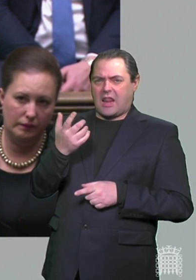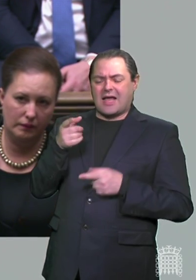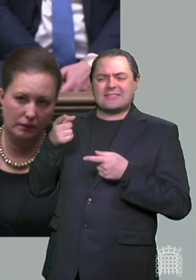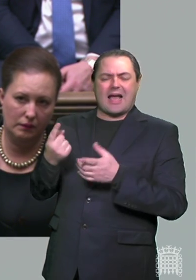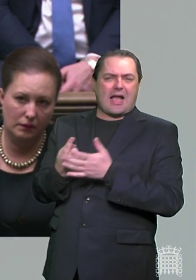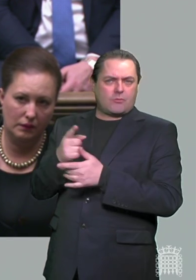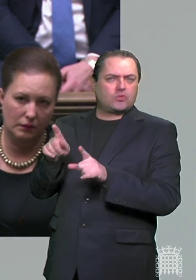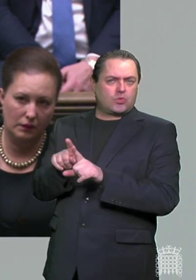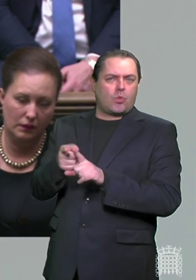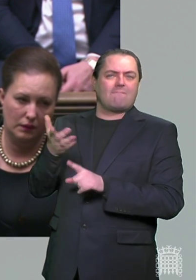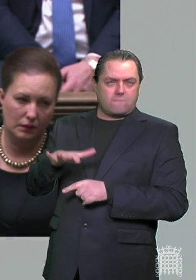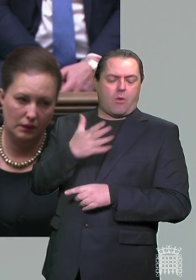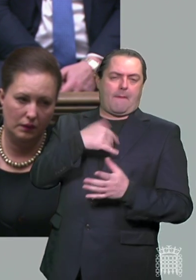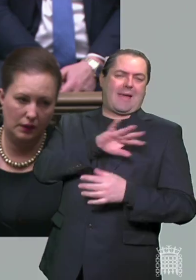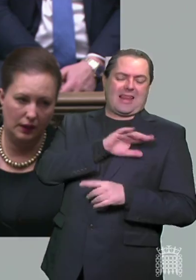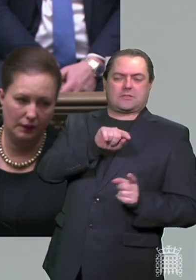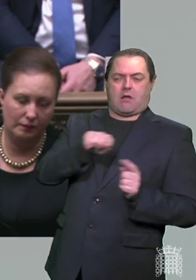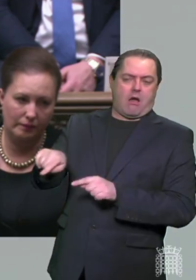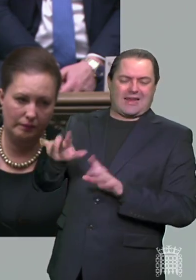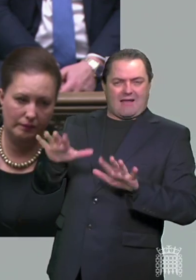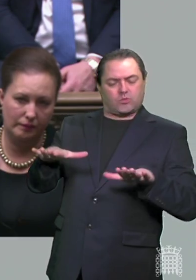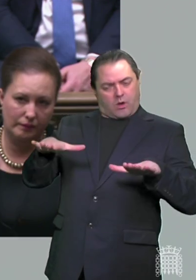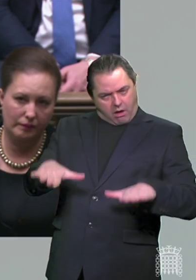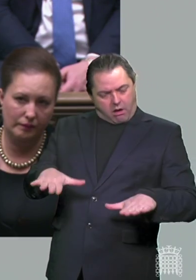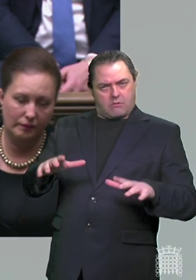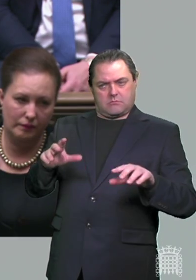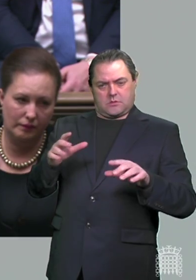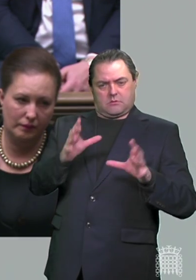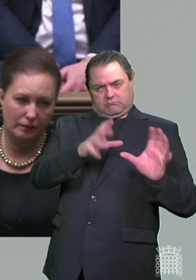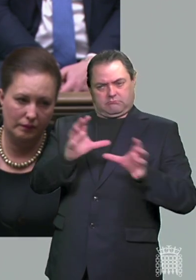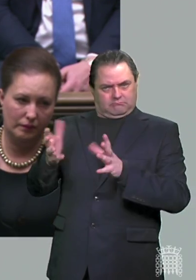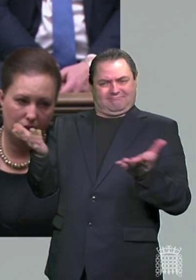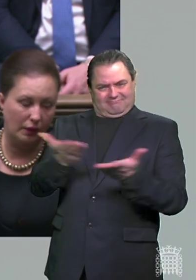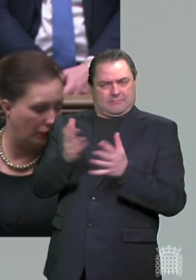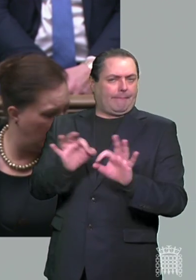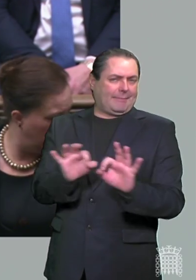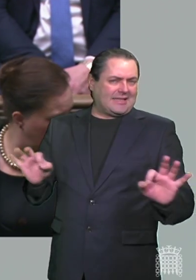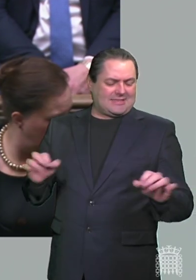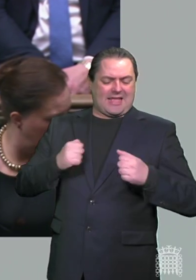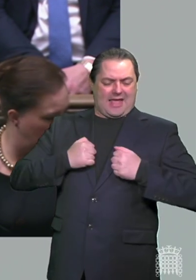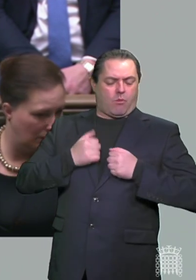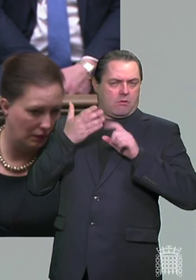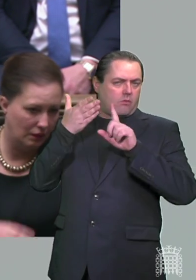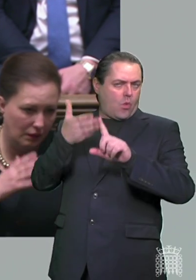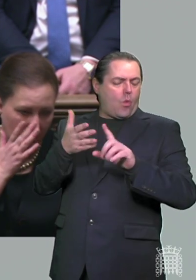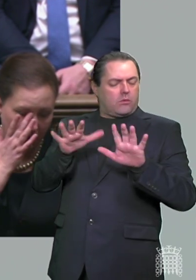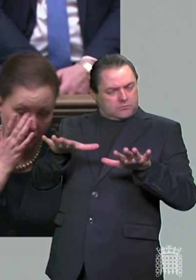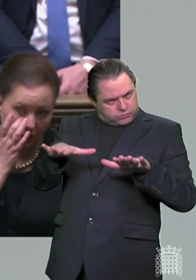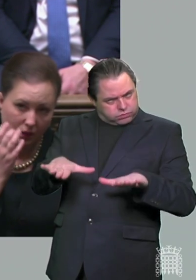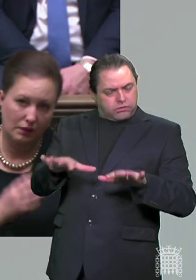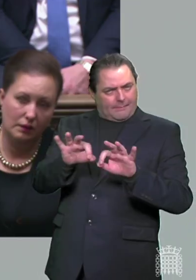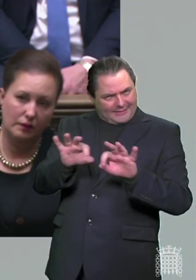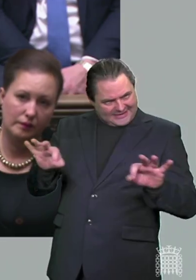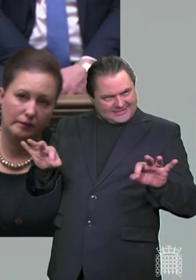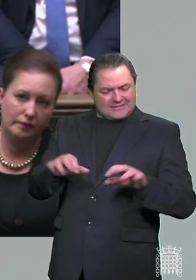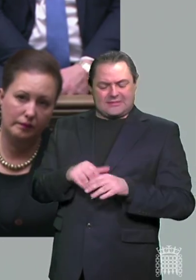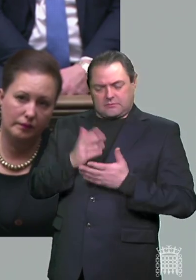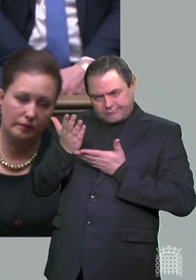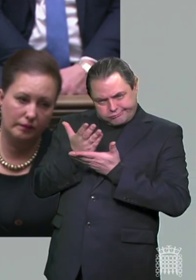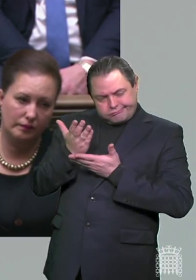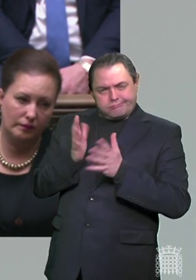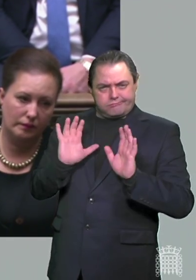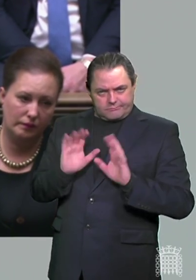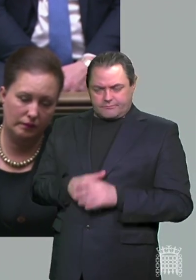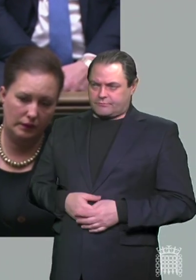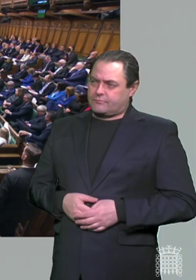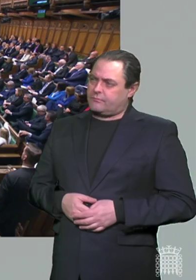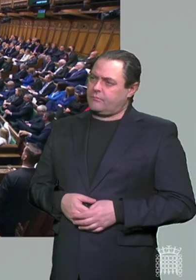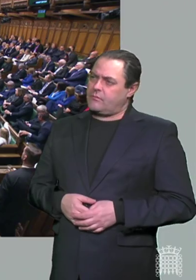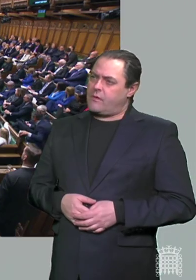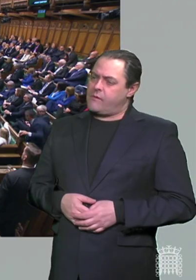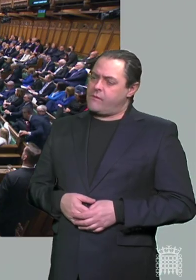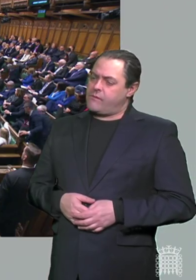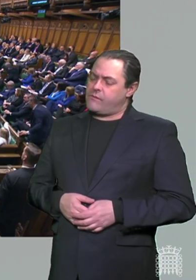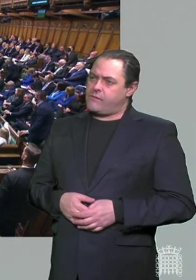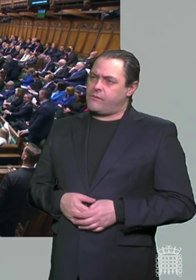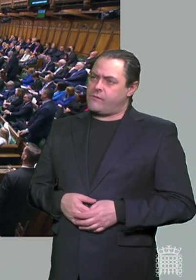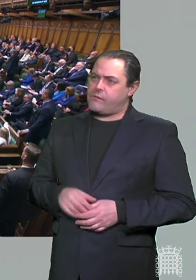It is important in this matter to remain calm and urge all sides to strive for peace, and that is very much what I will do as Prime Minister and have done in the conversations that I have had with the Israeli Prime Minister.